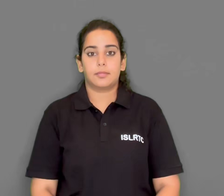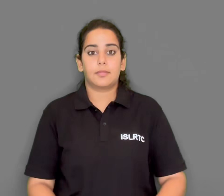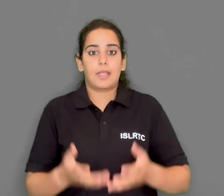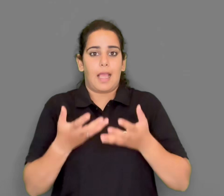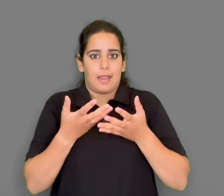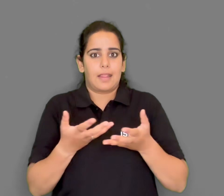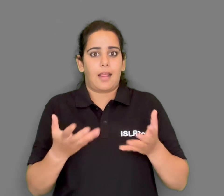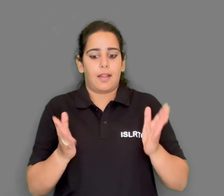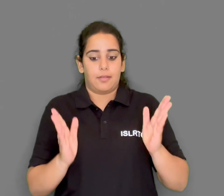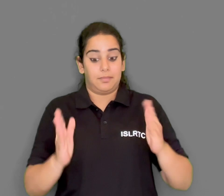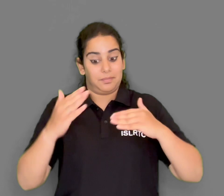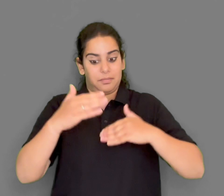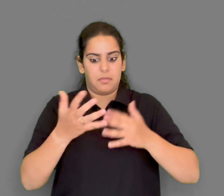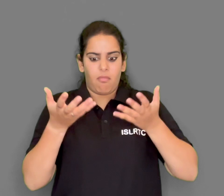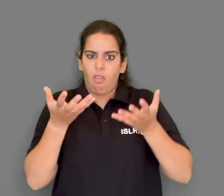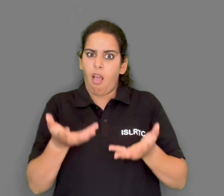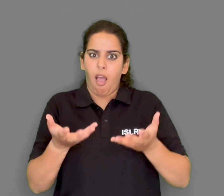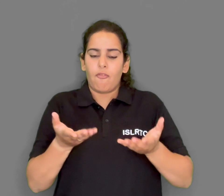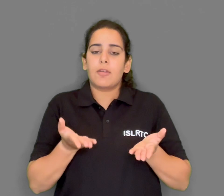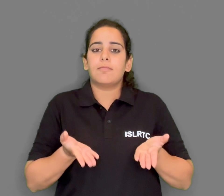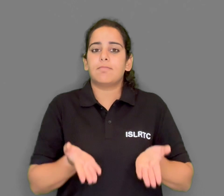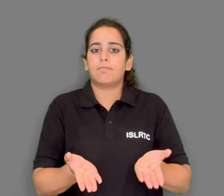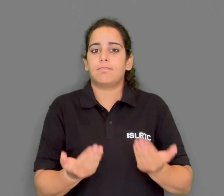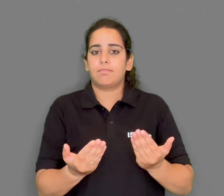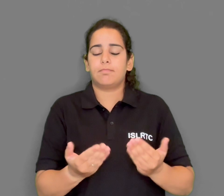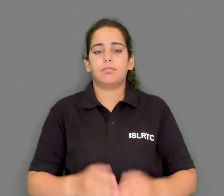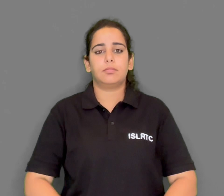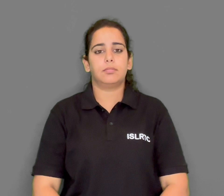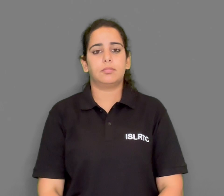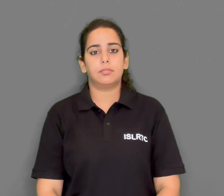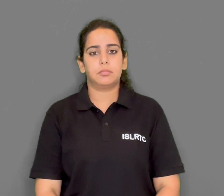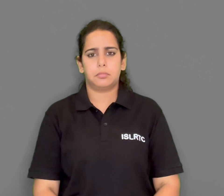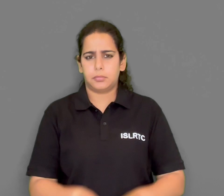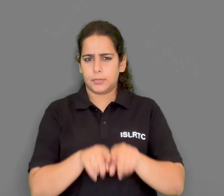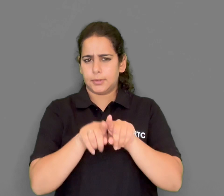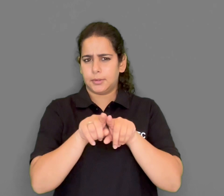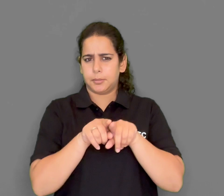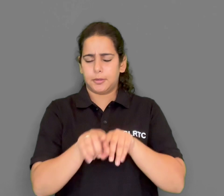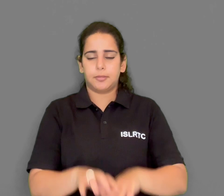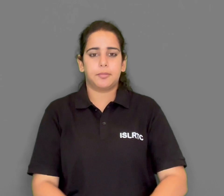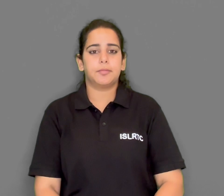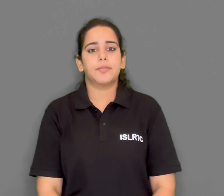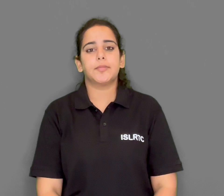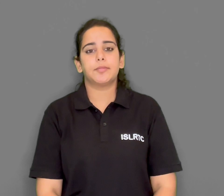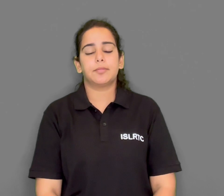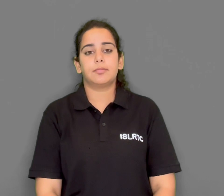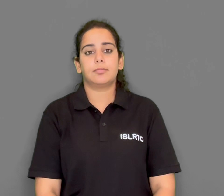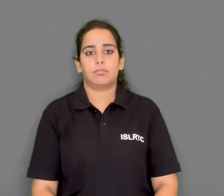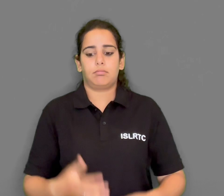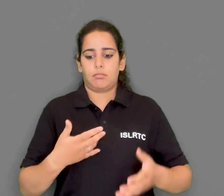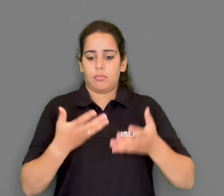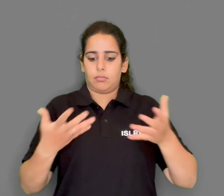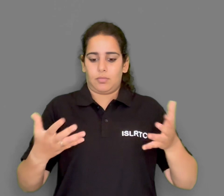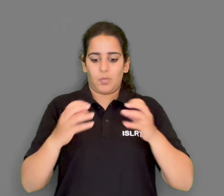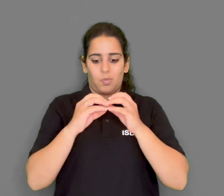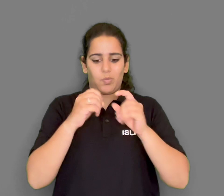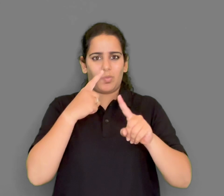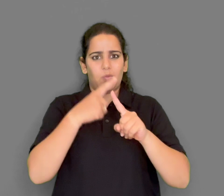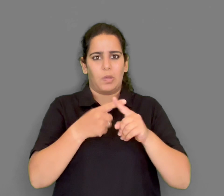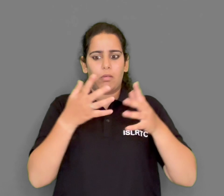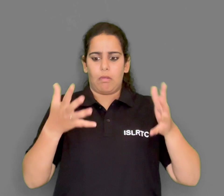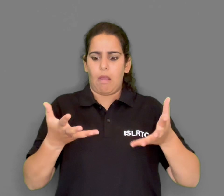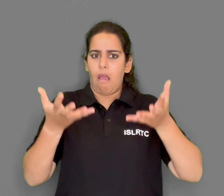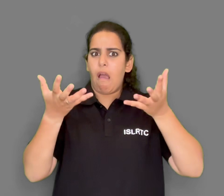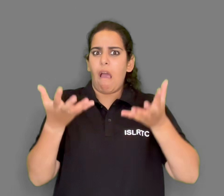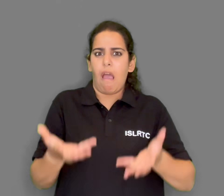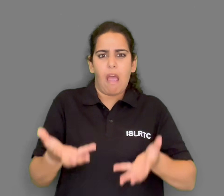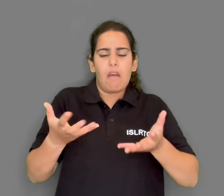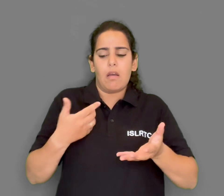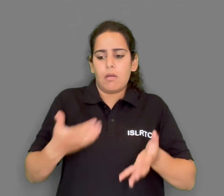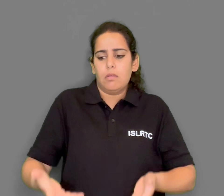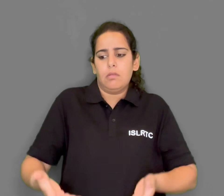Lumpers a laborer who handles freight or cargo